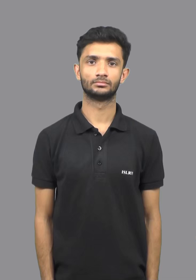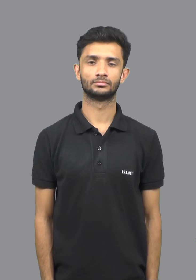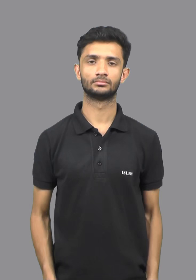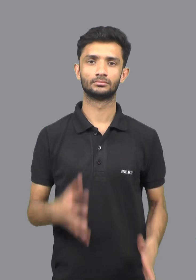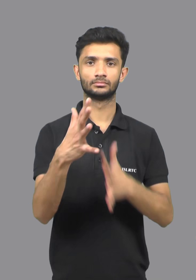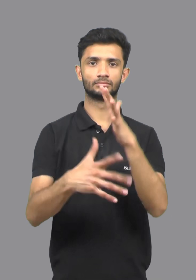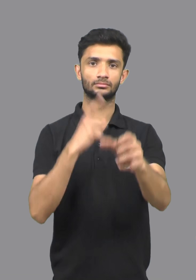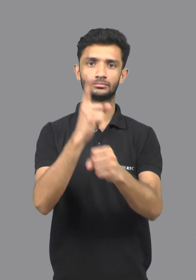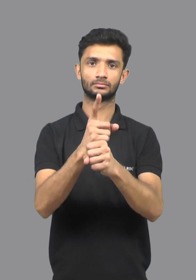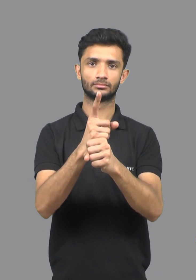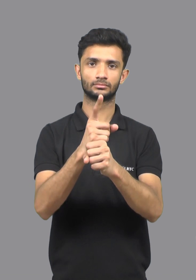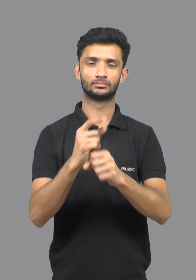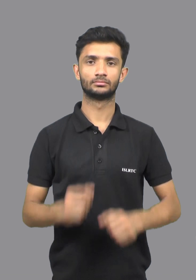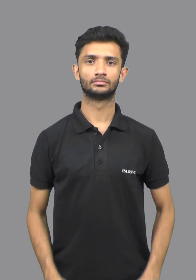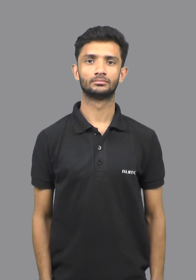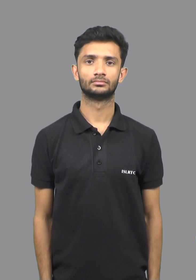Indian Sign Language Teachers Association (ISLTA)